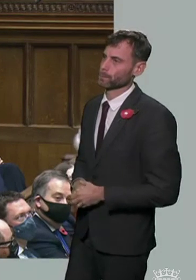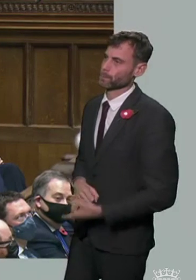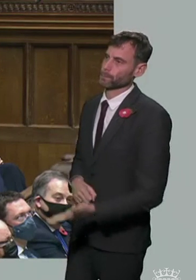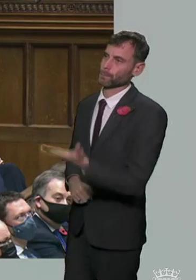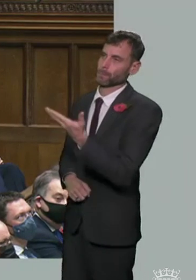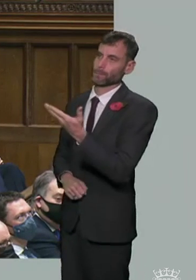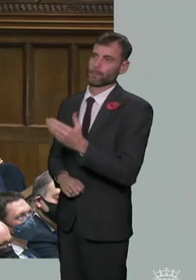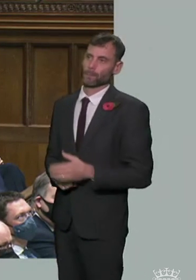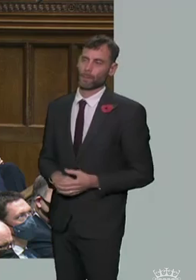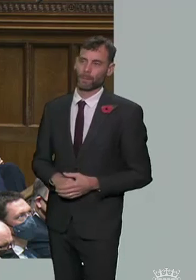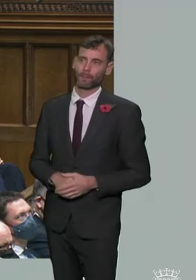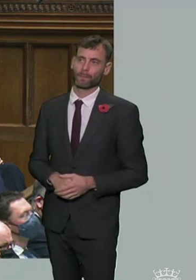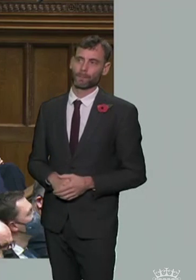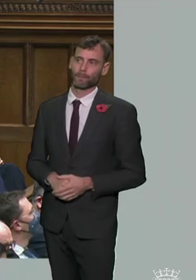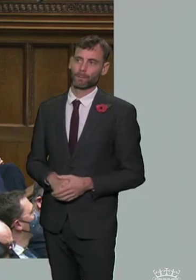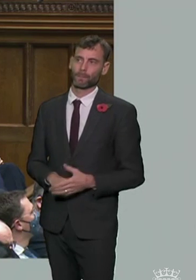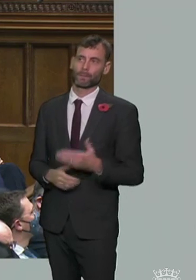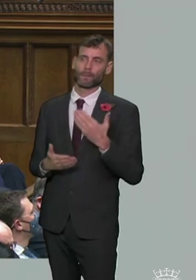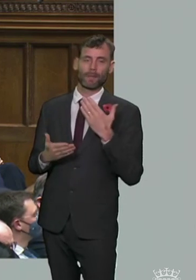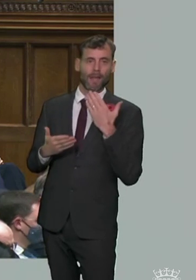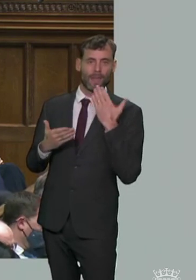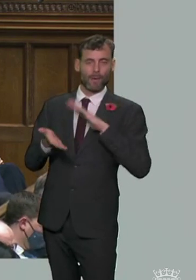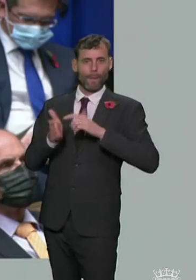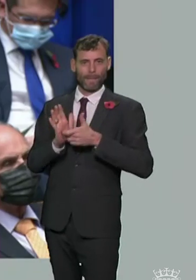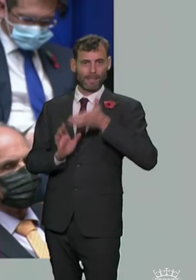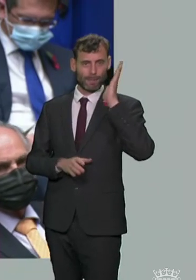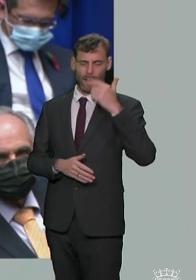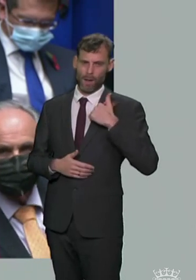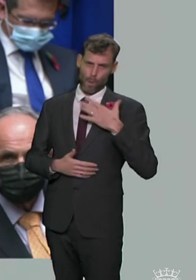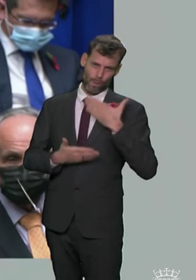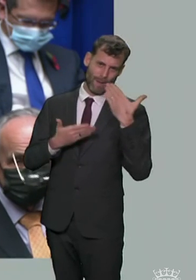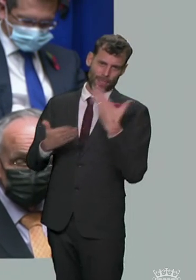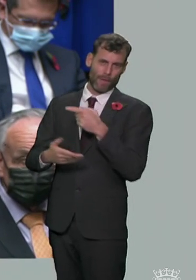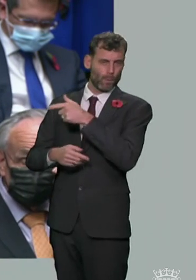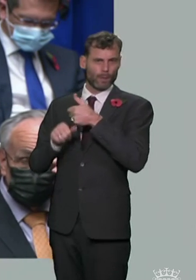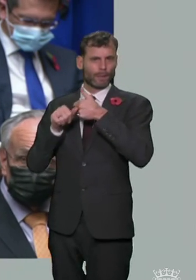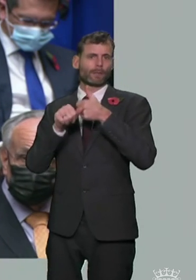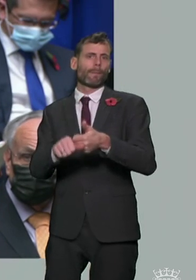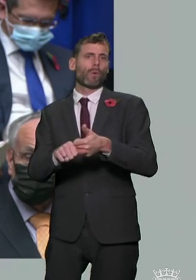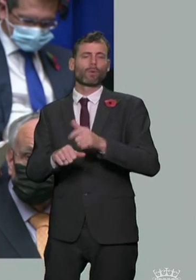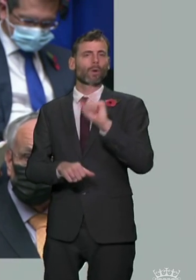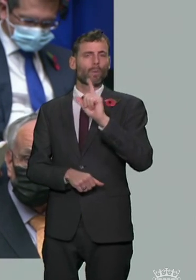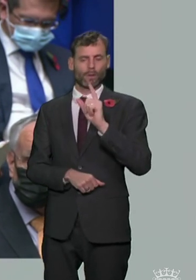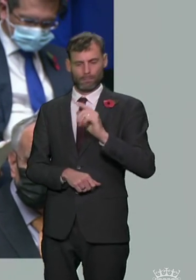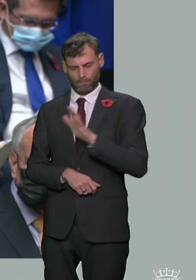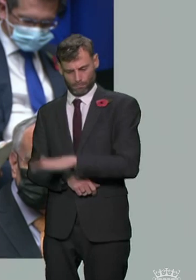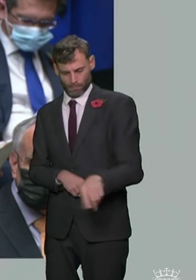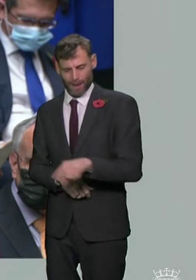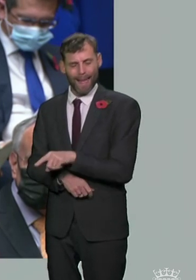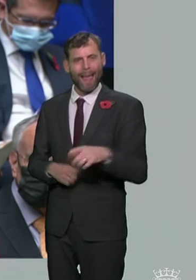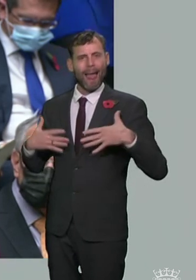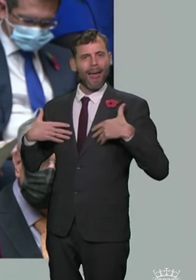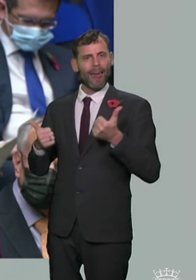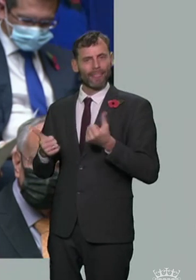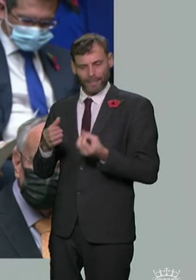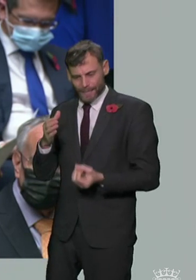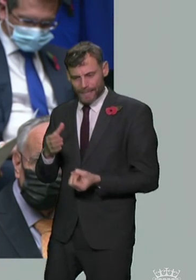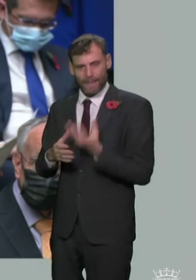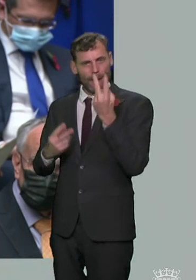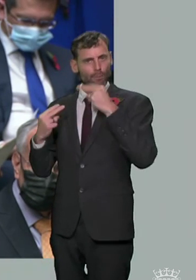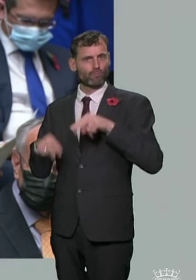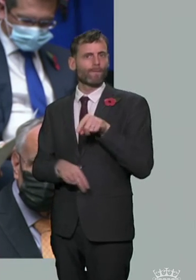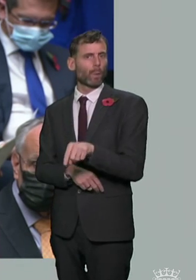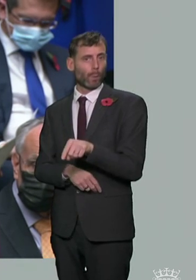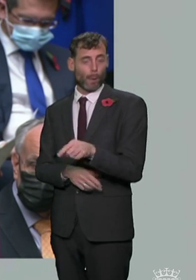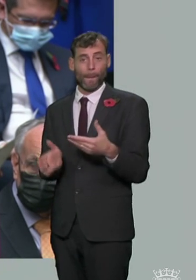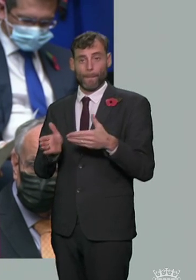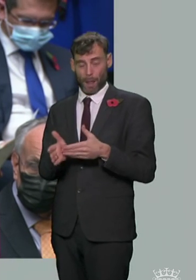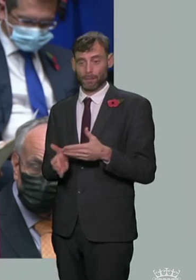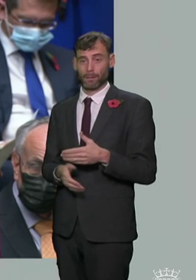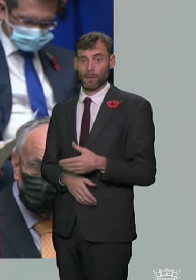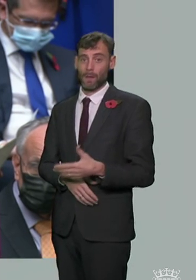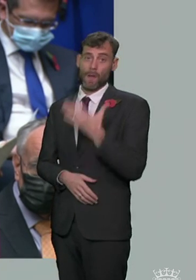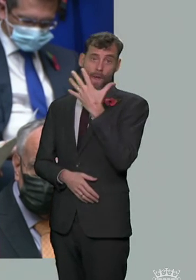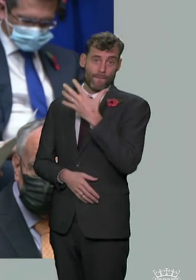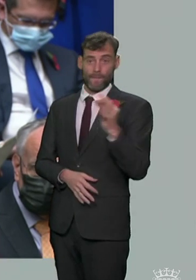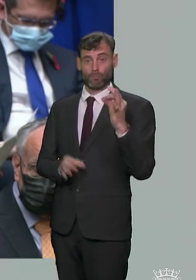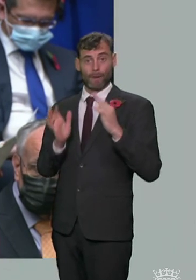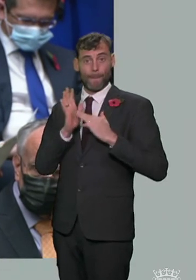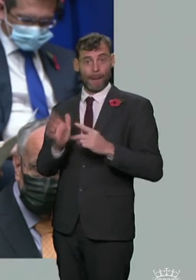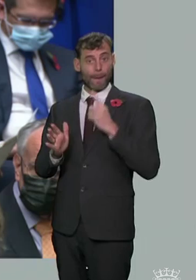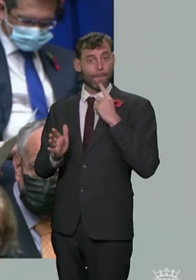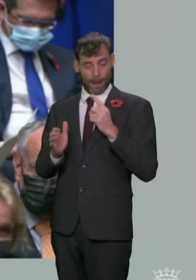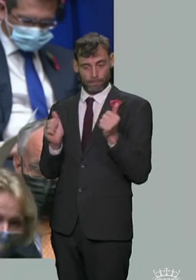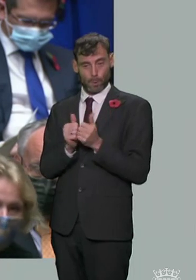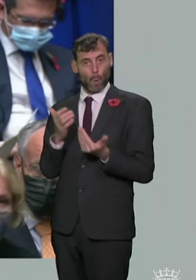I want to really thank my right honourable Friend for his support for the early years healthy development review and, in particular, for the half a billion pounds of new money at the spending review last week.